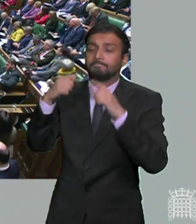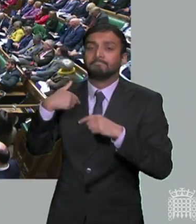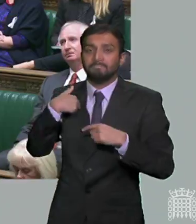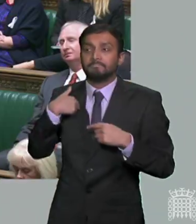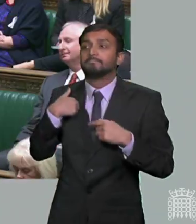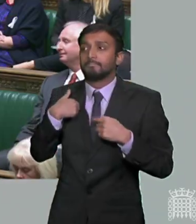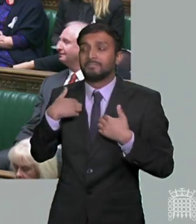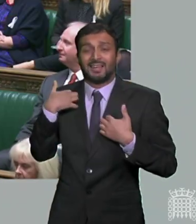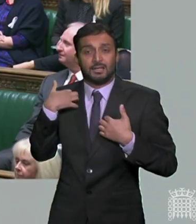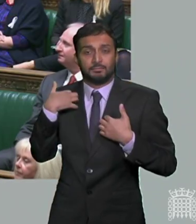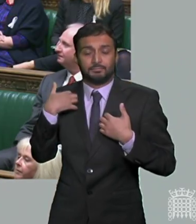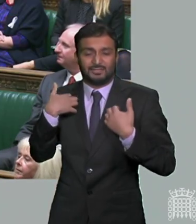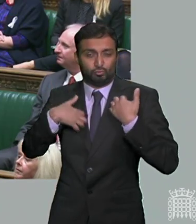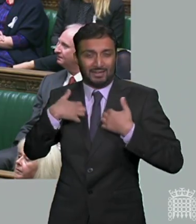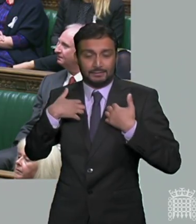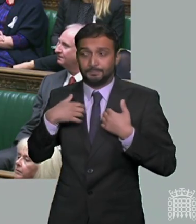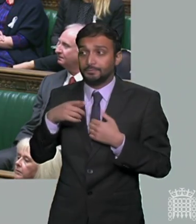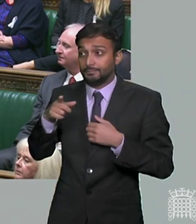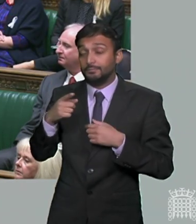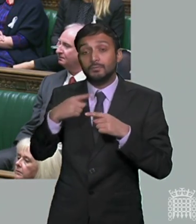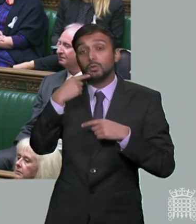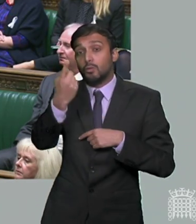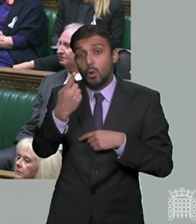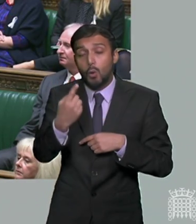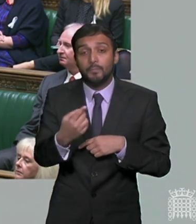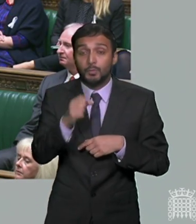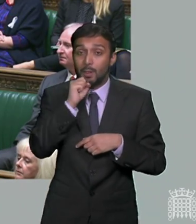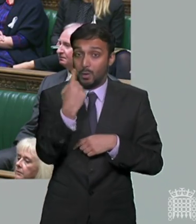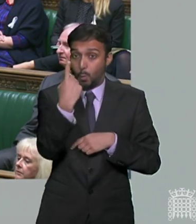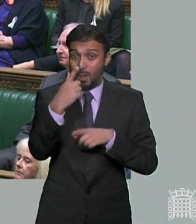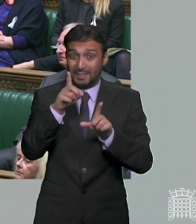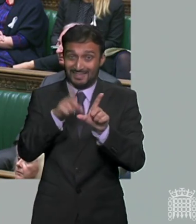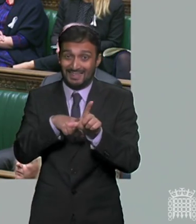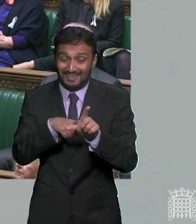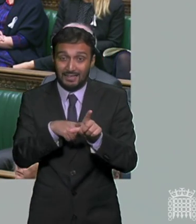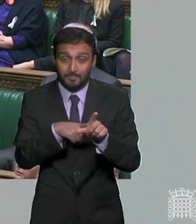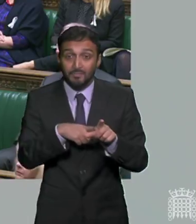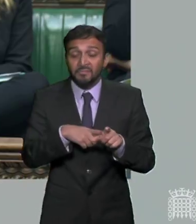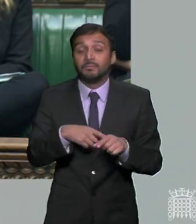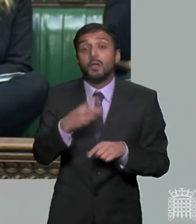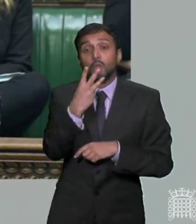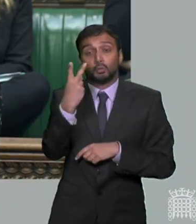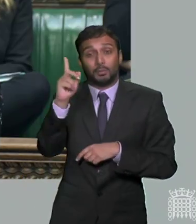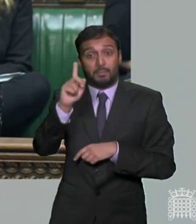Tomorrow marks one year since 32 people lost their lives in the channel.